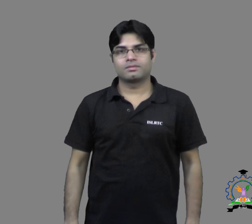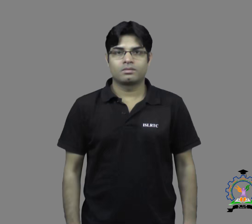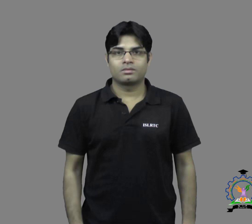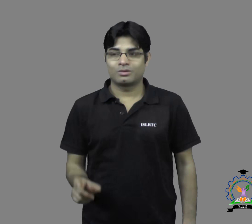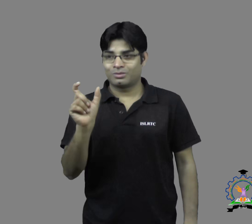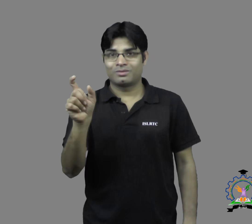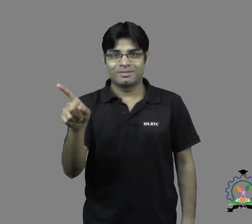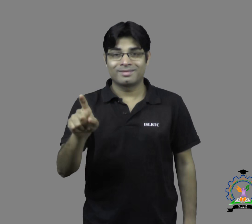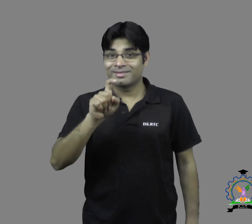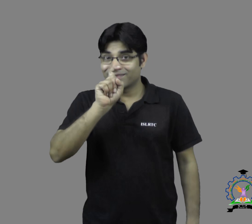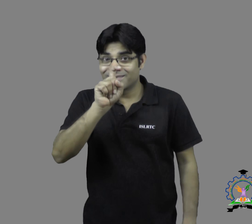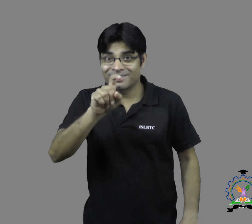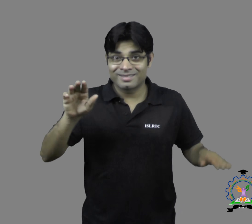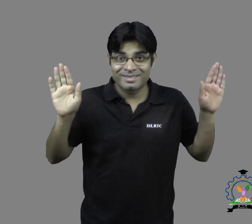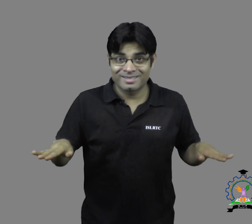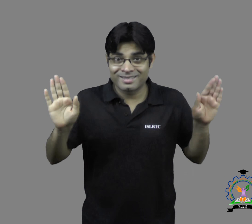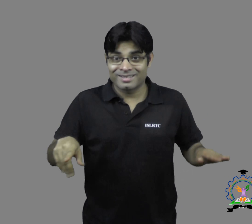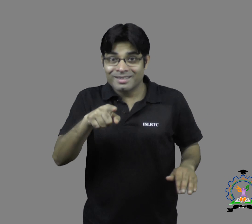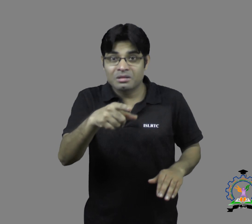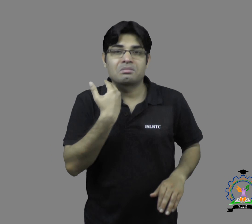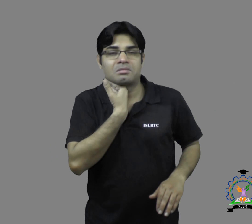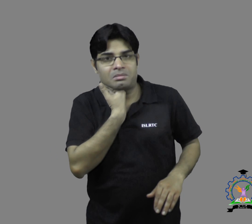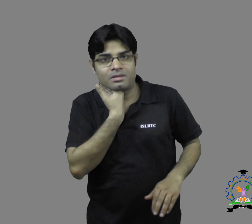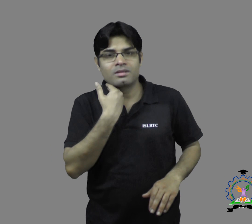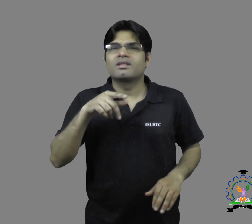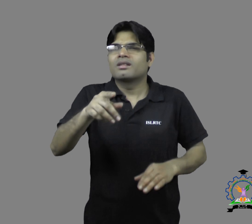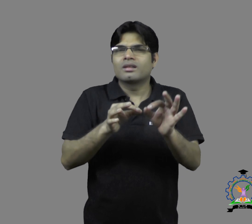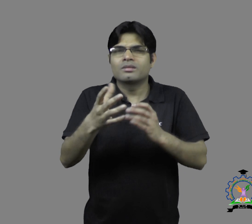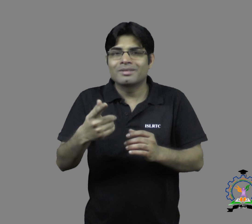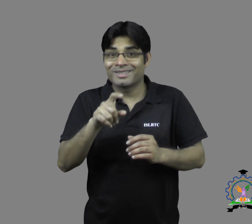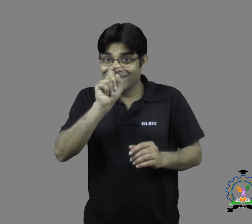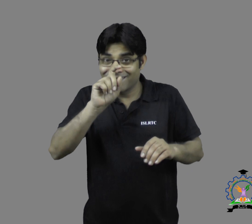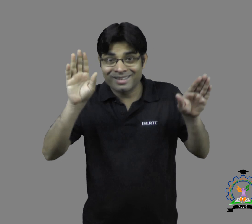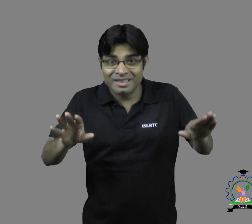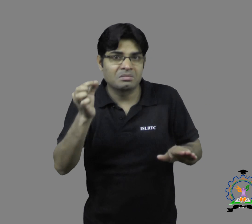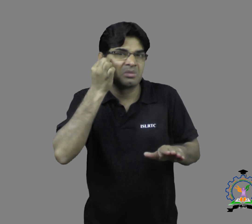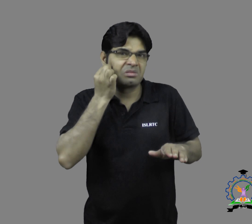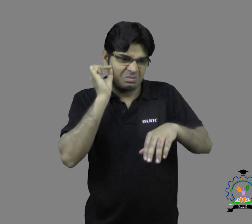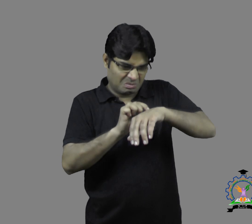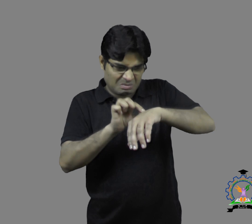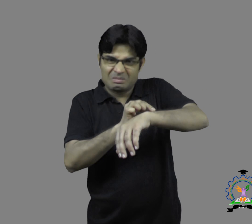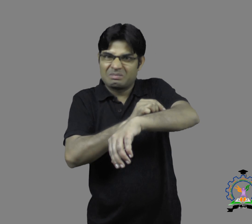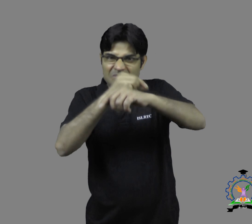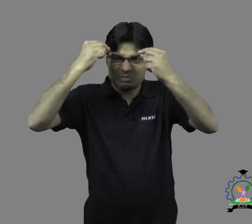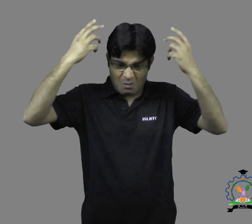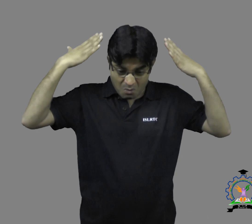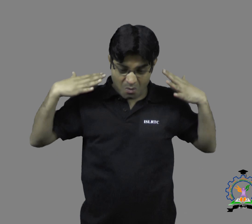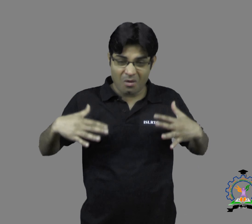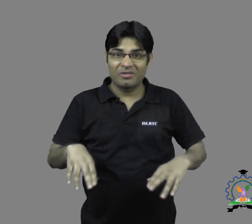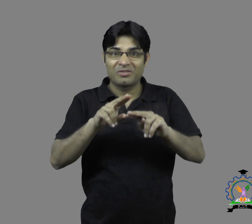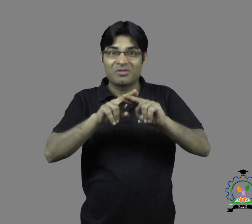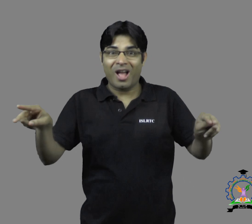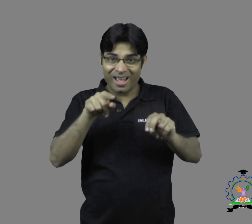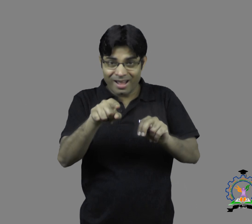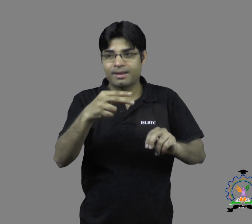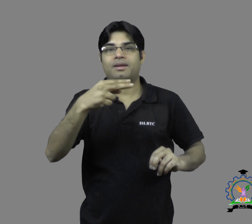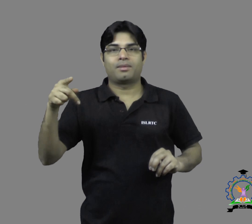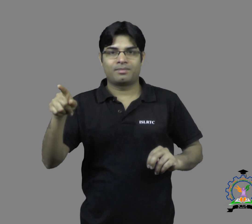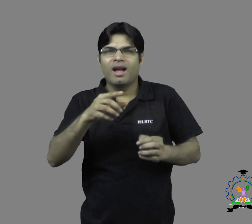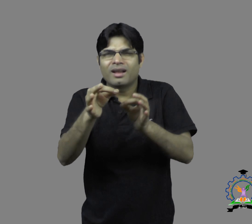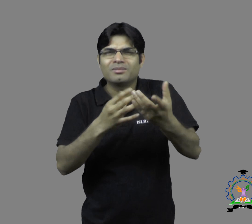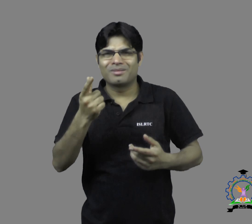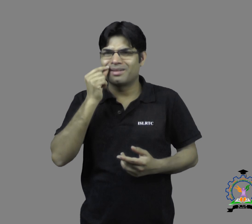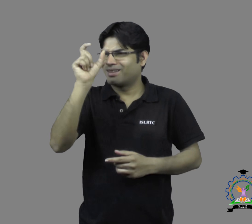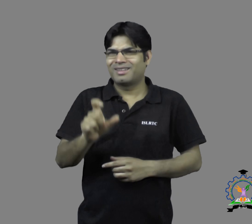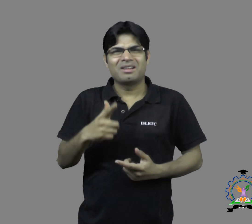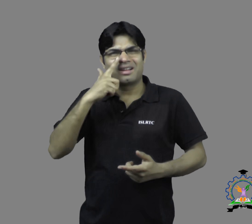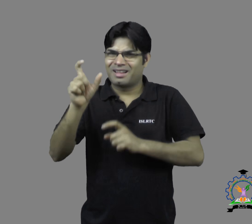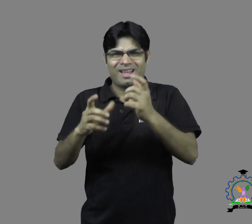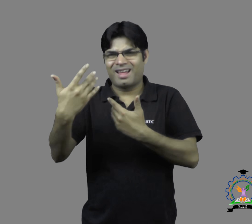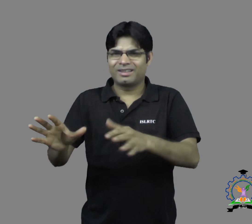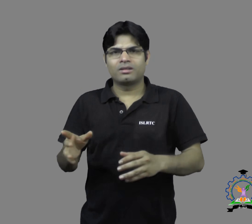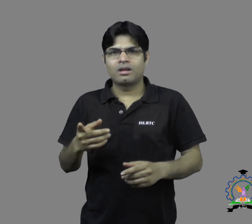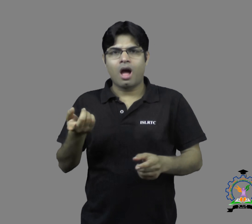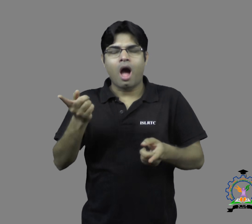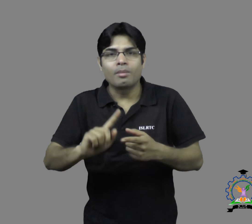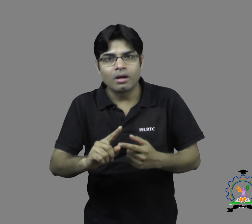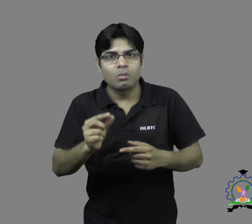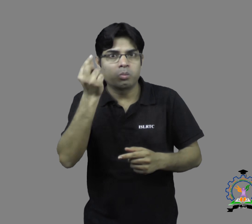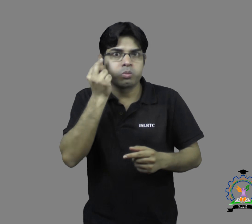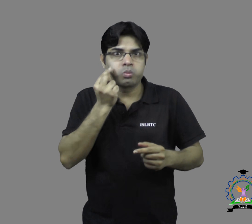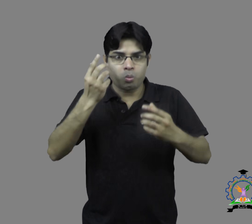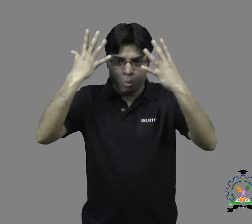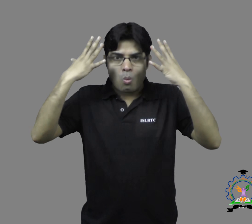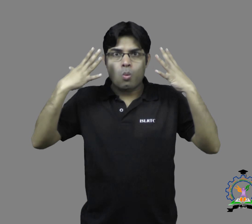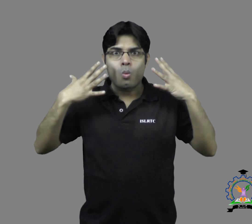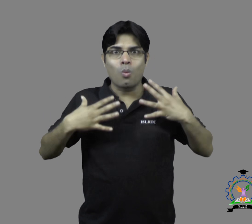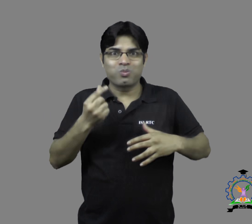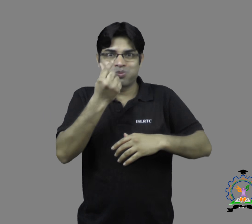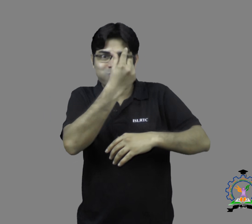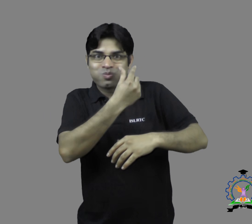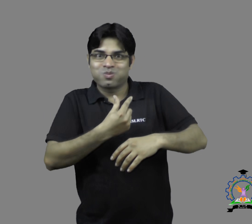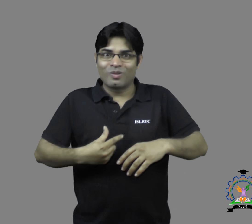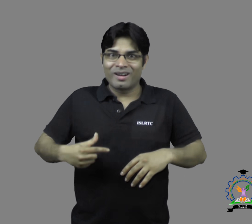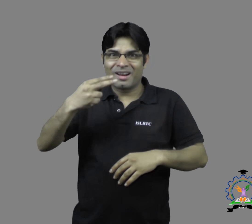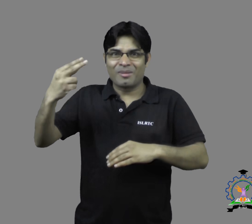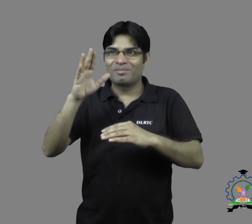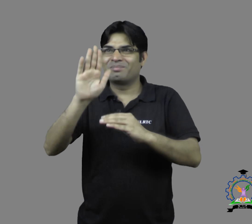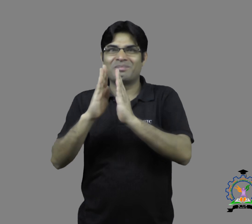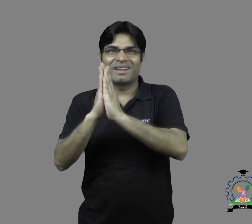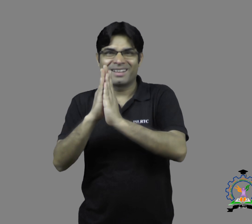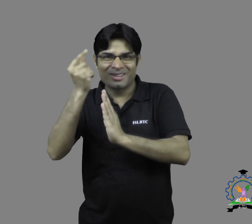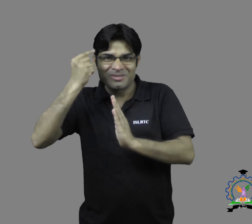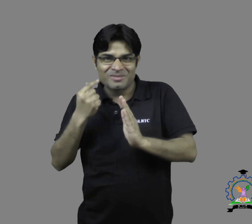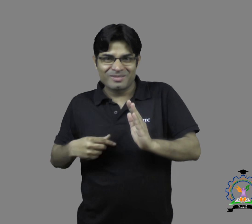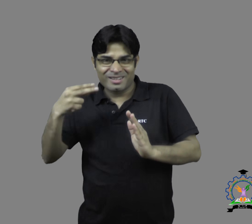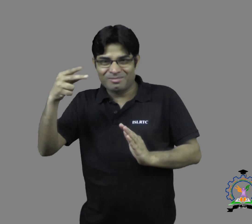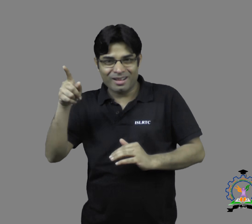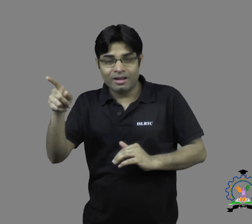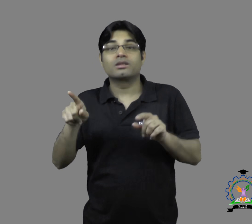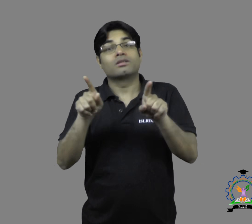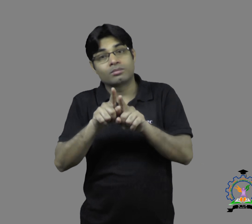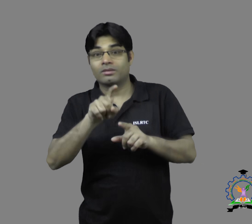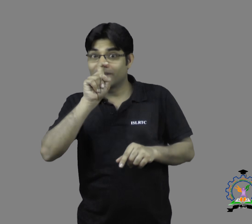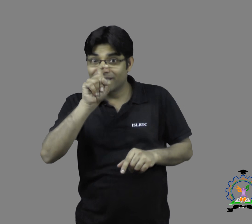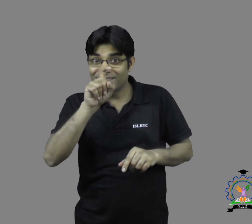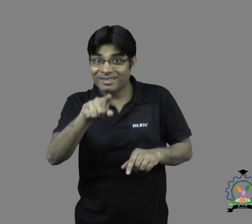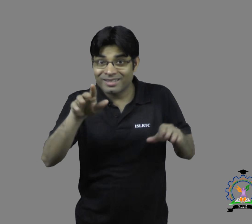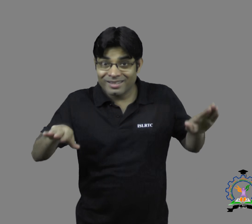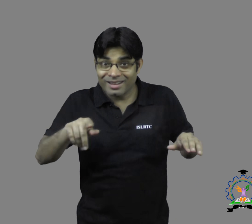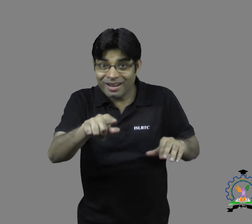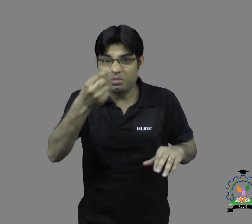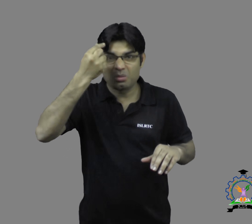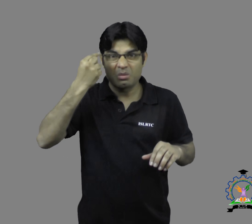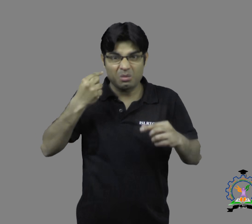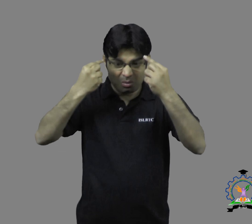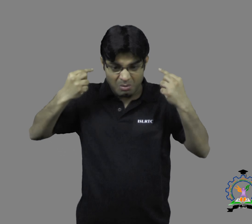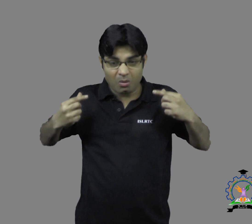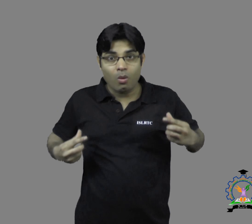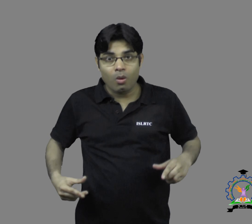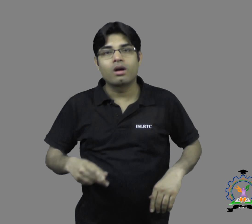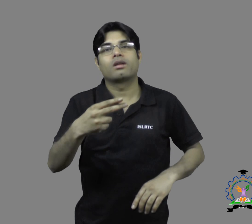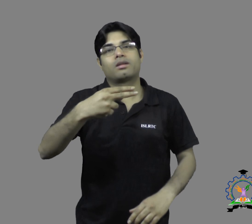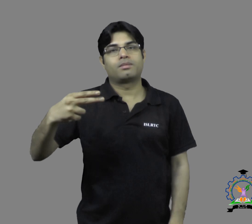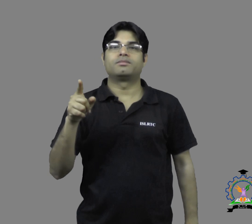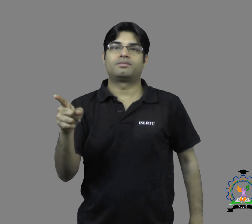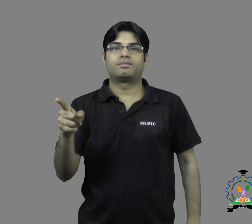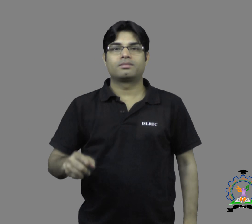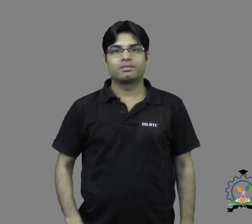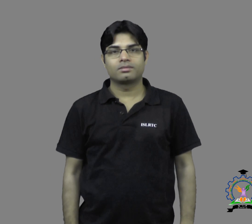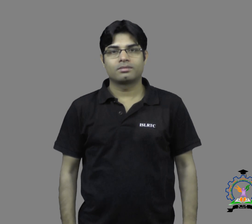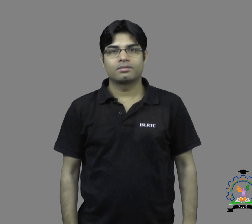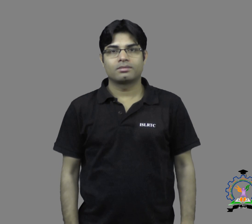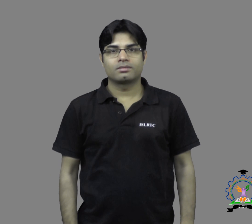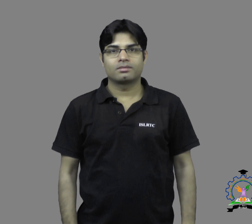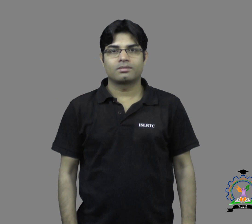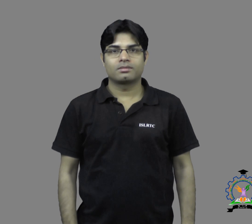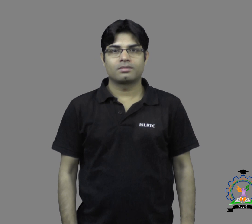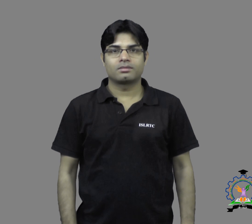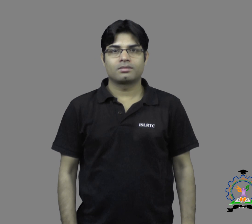Fowl Pox